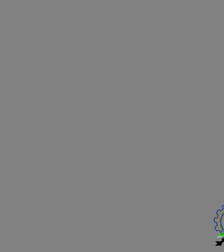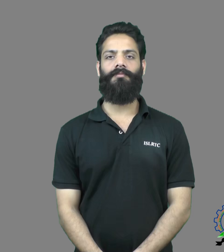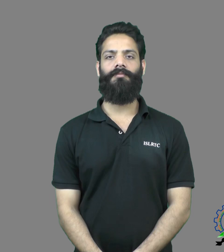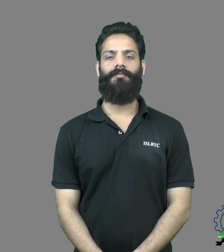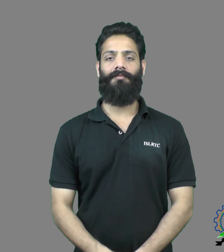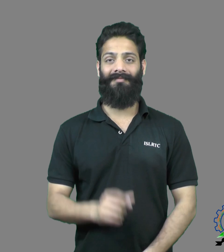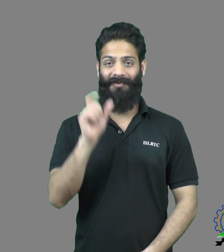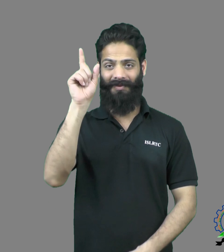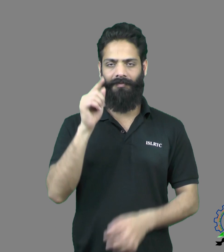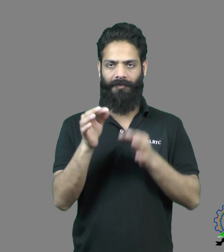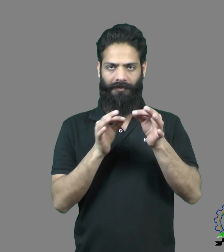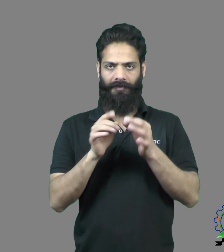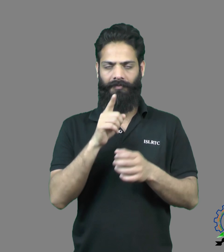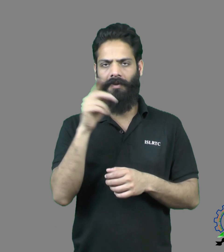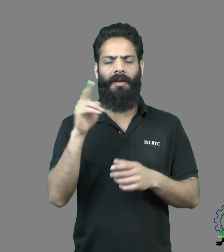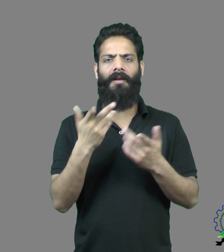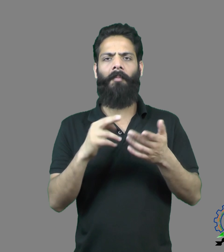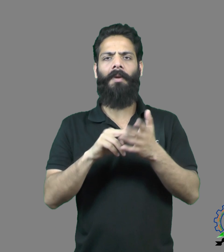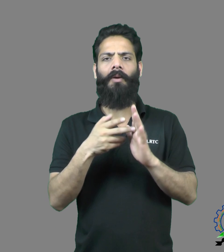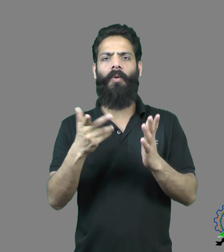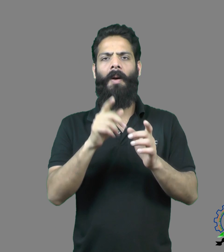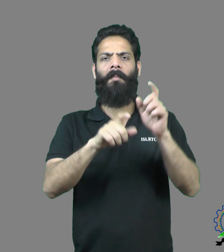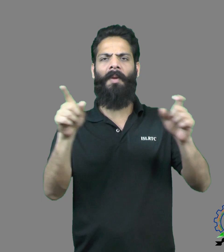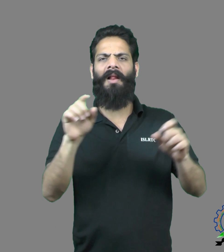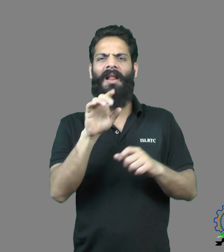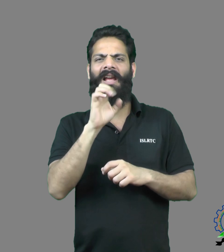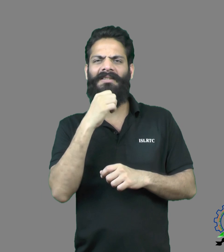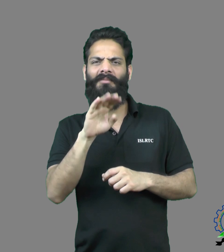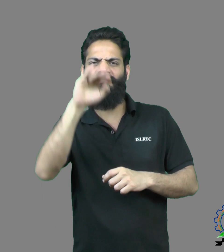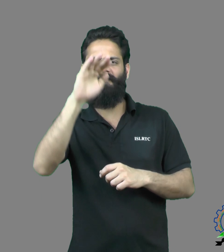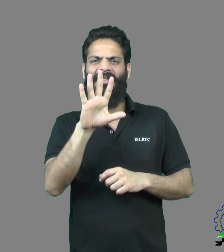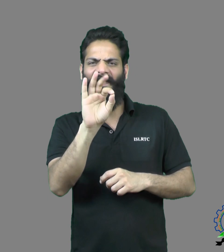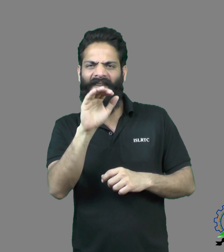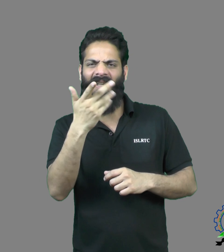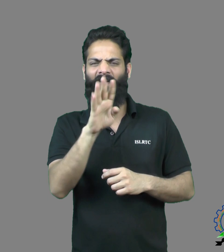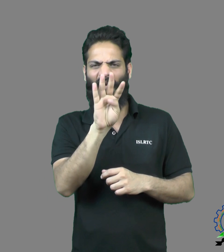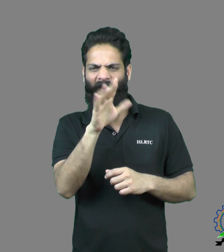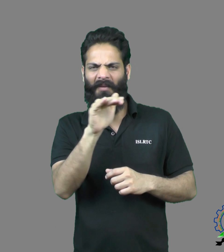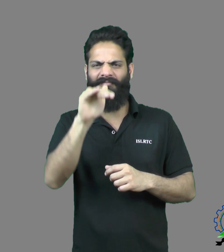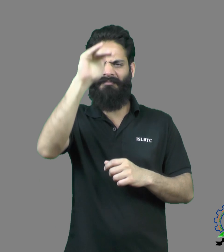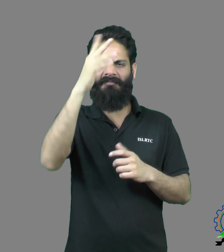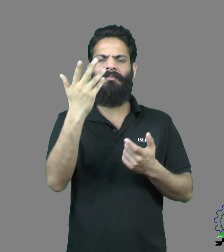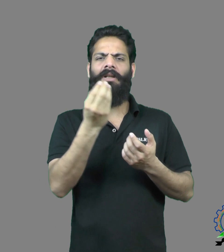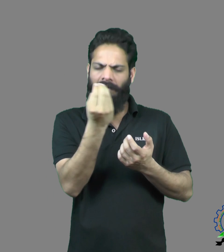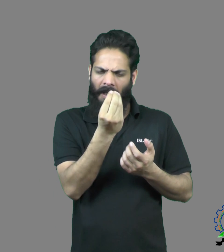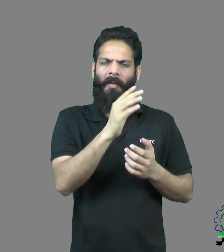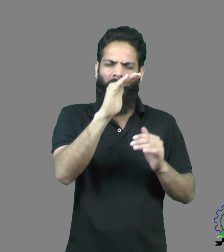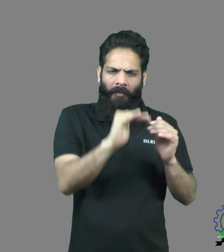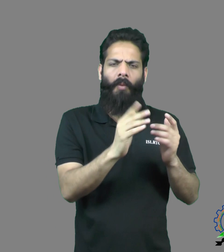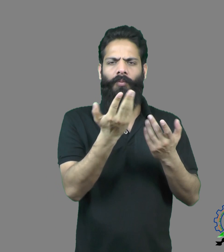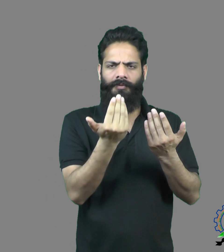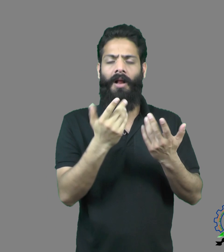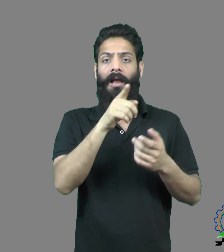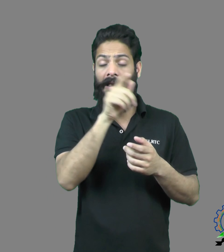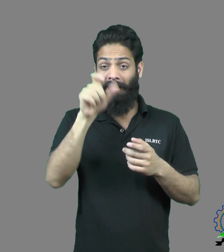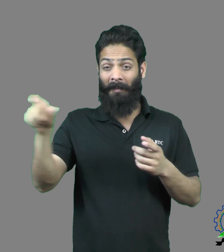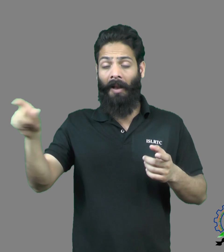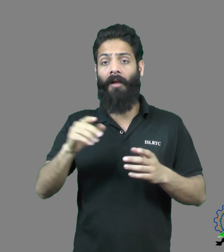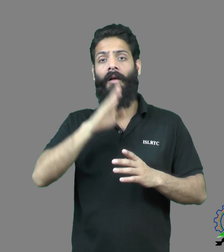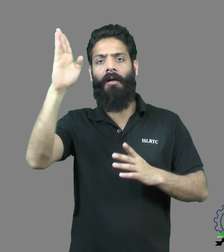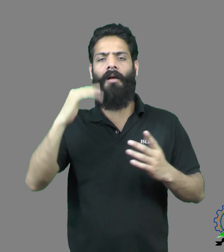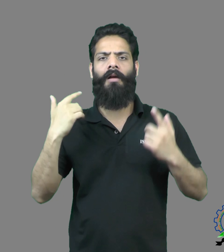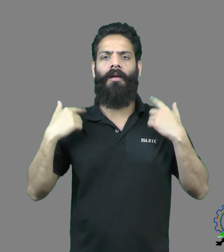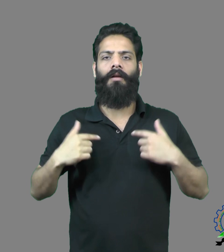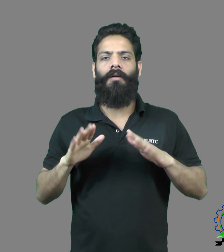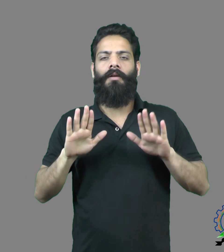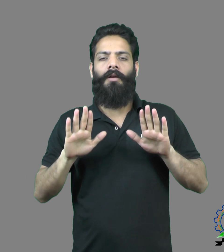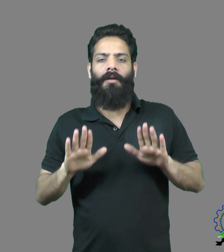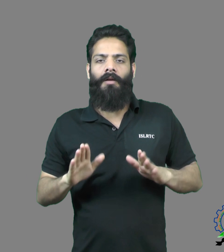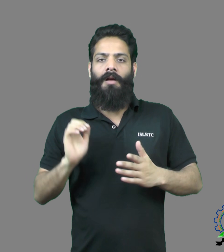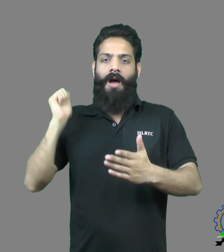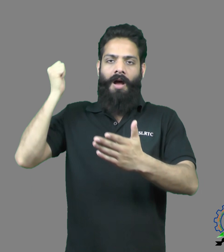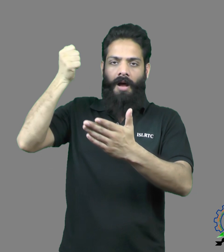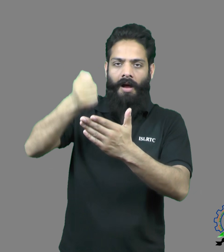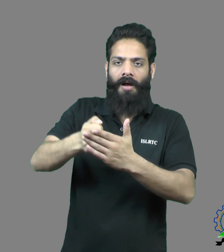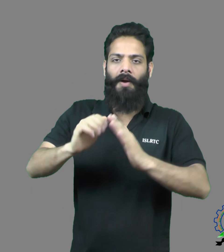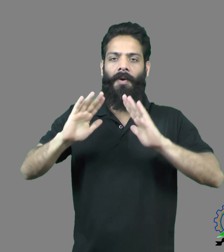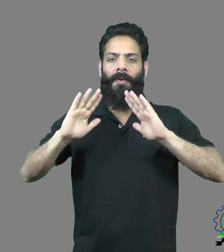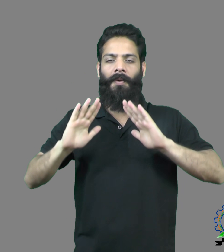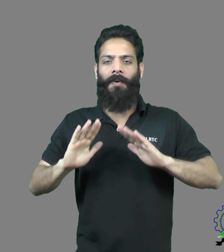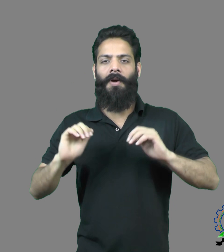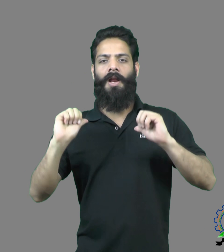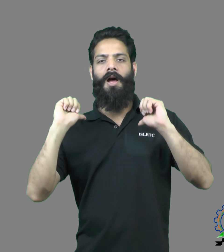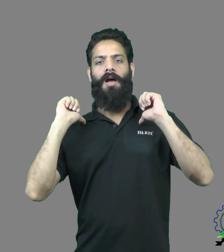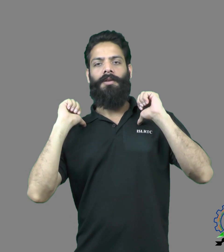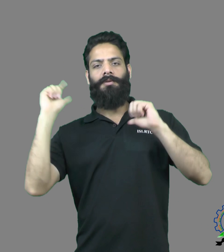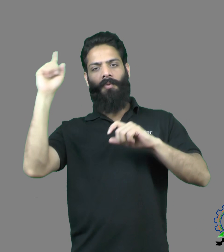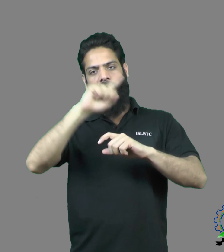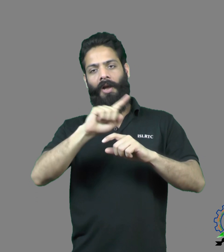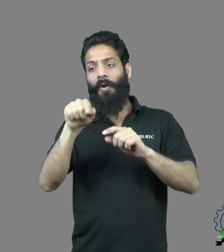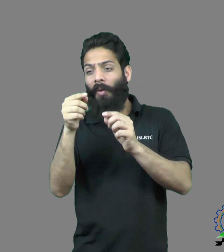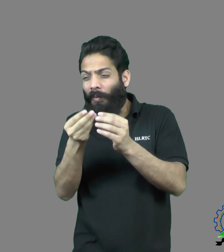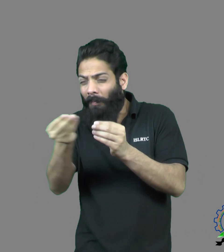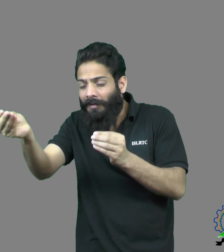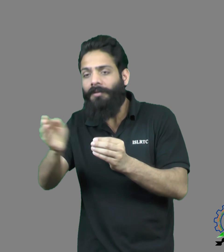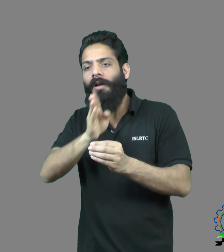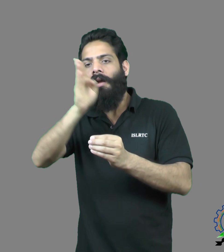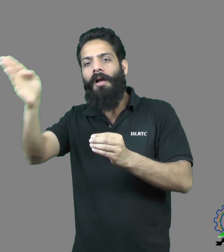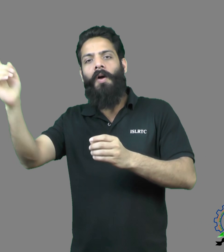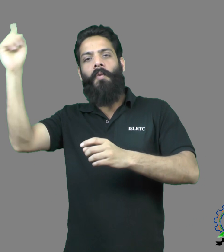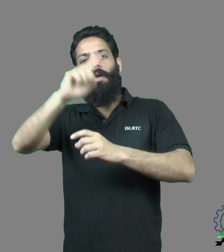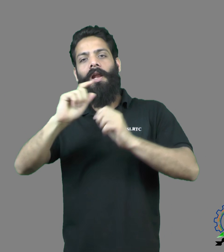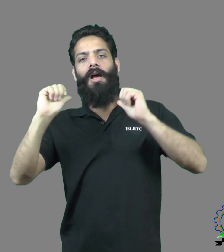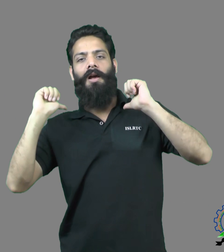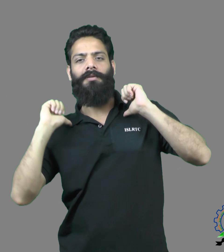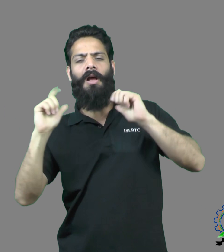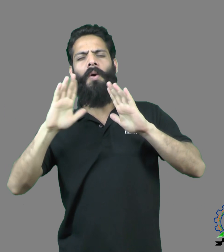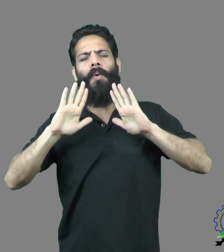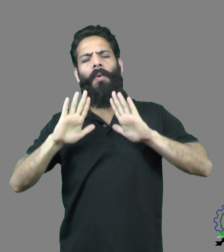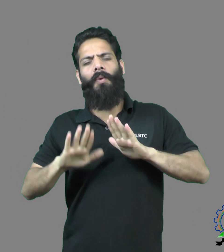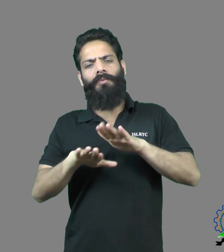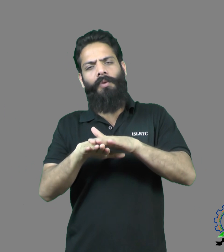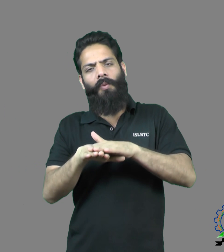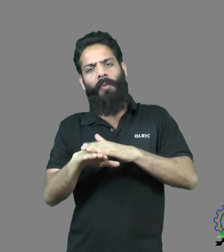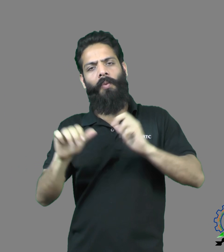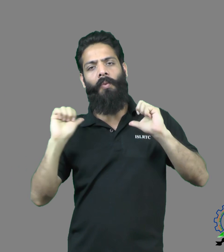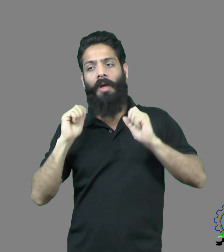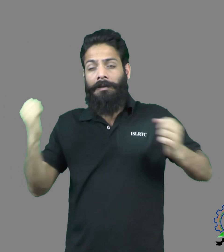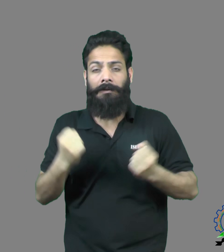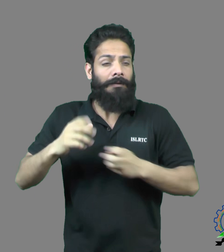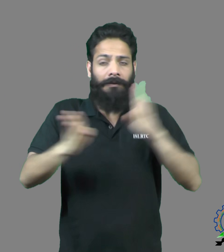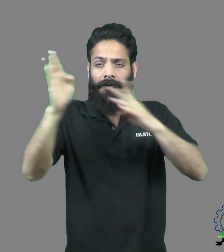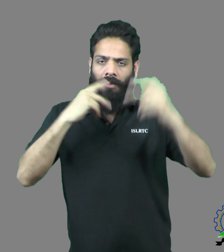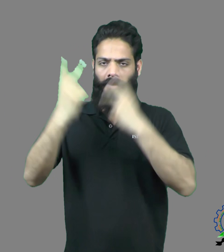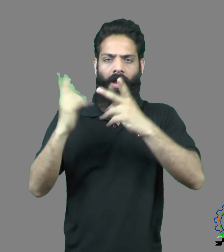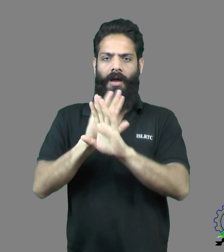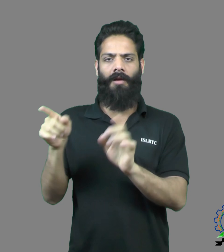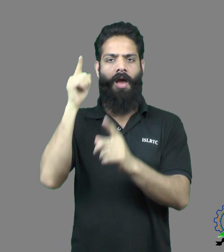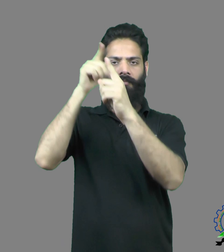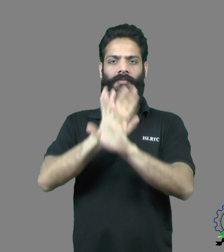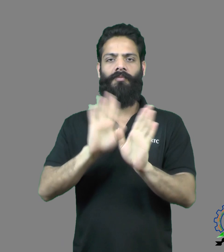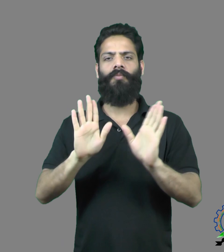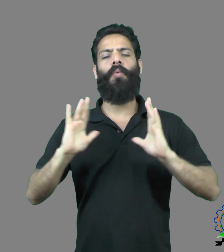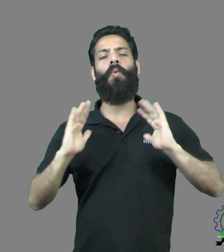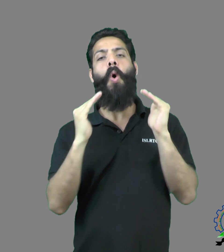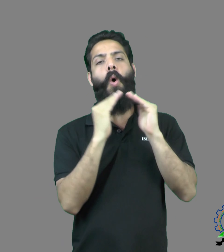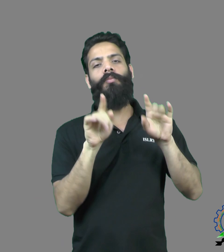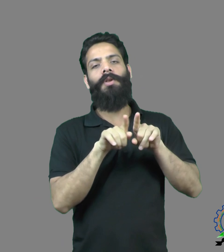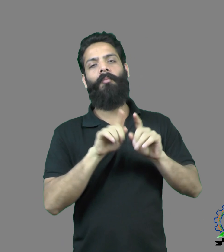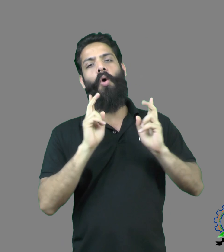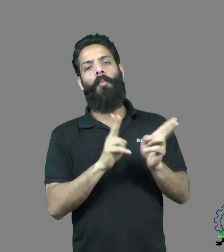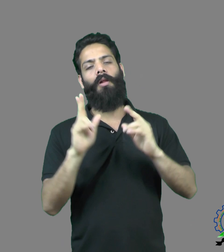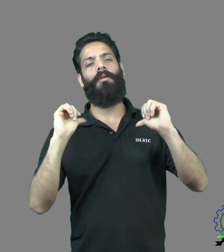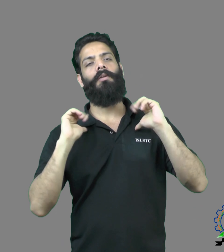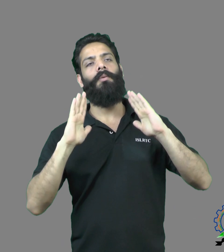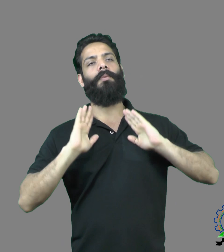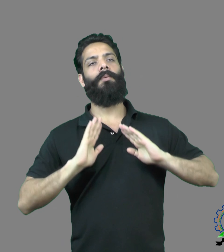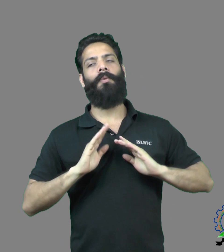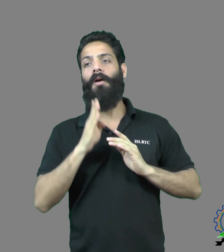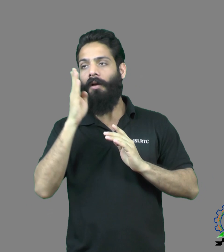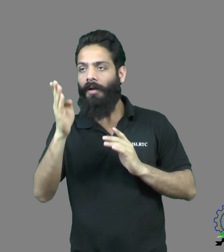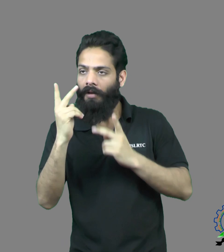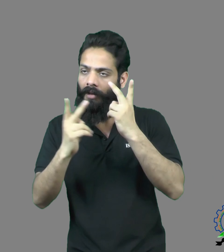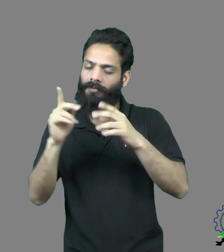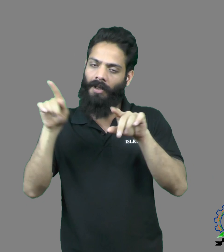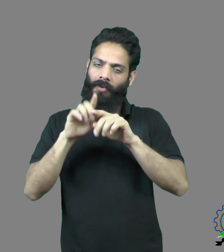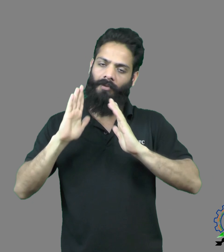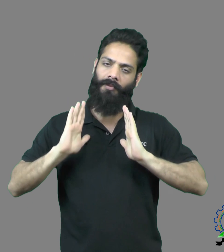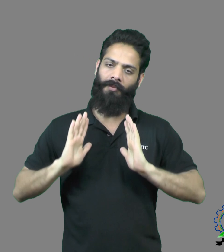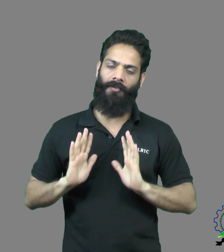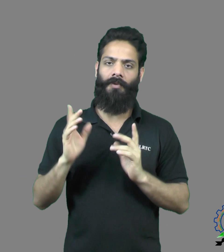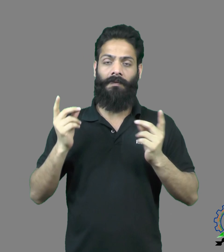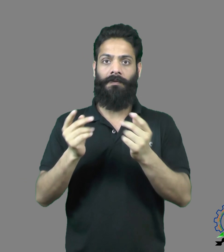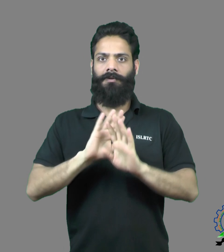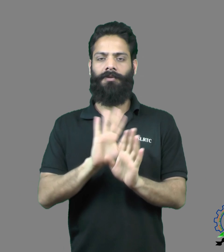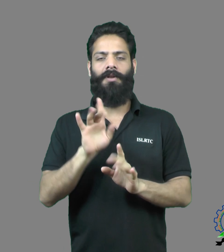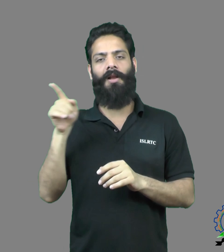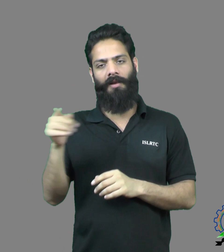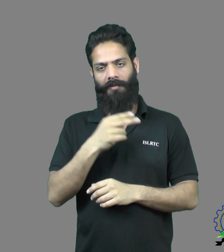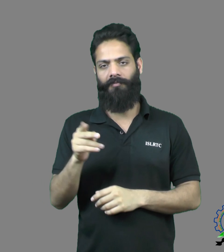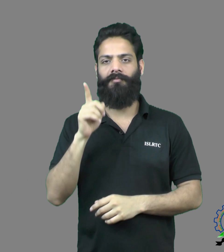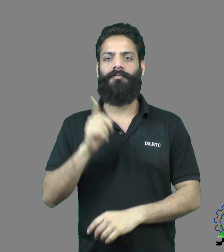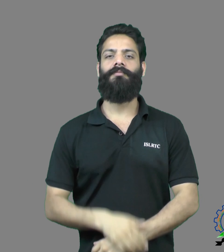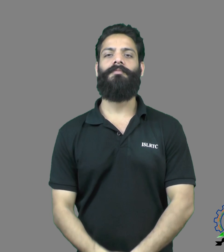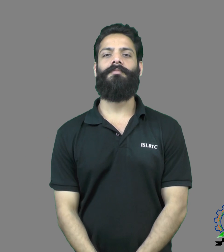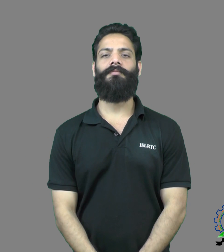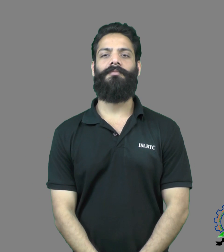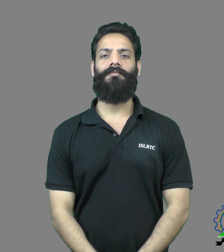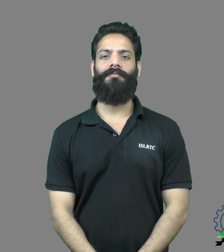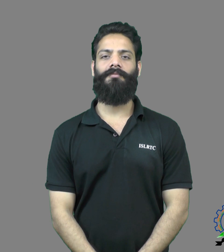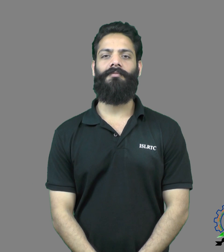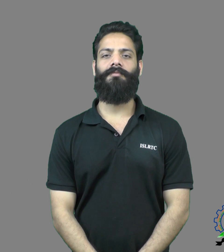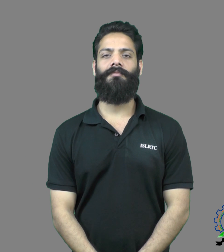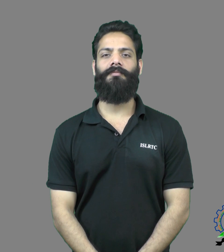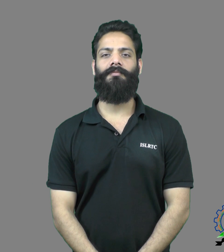Homebodies